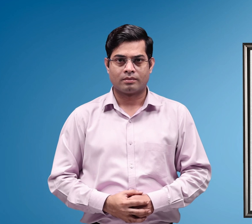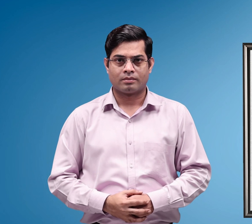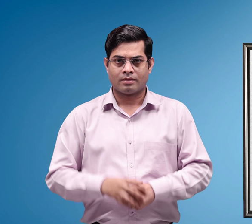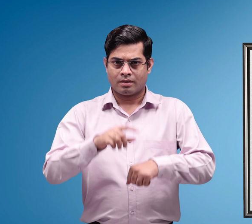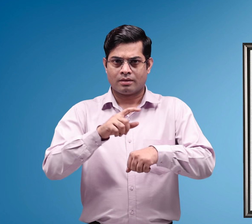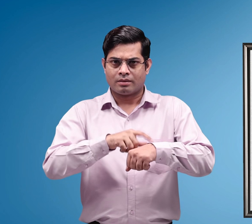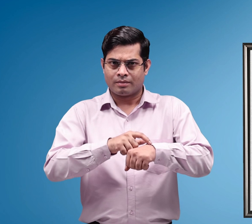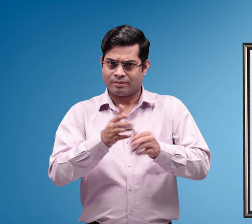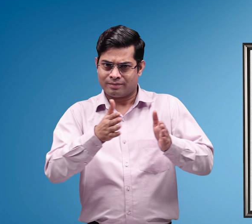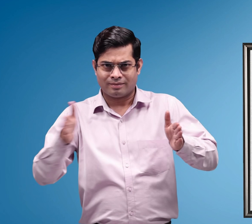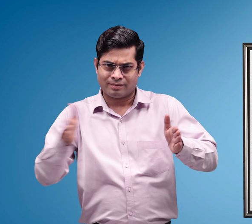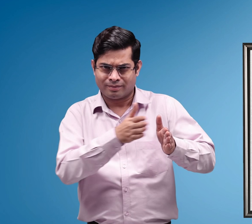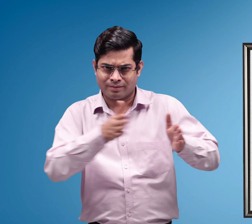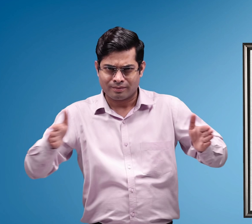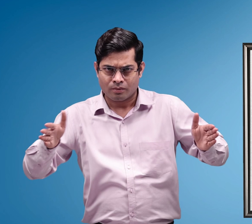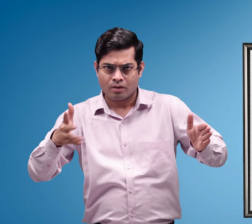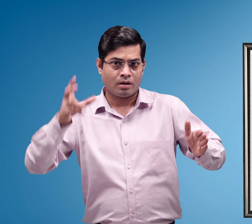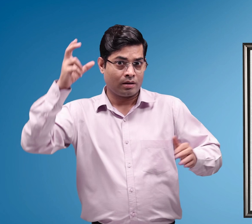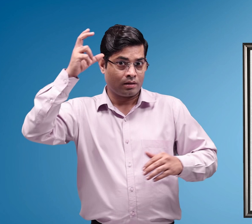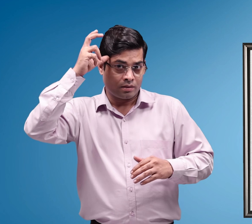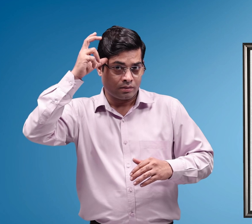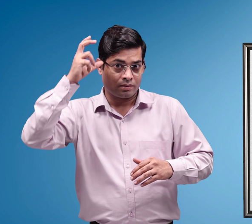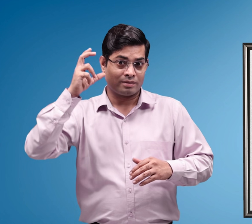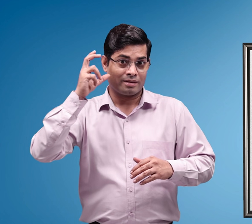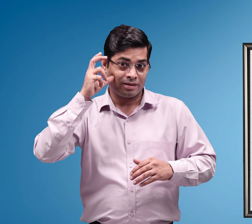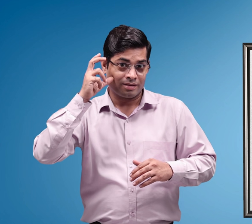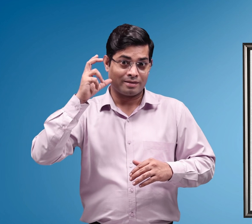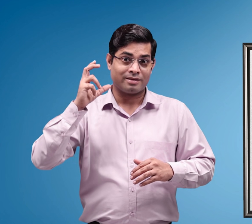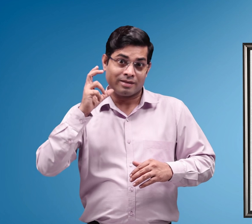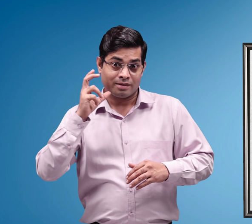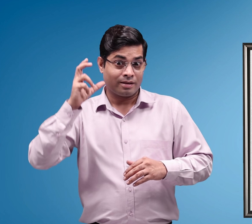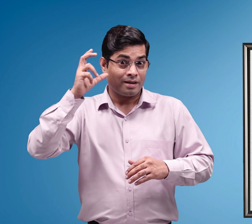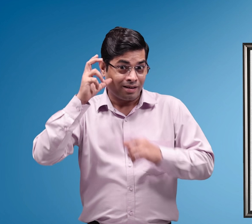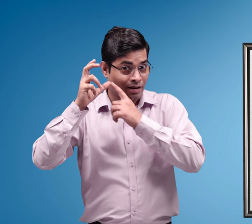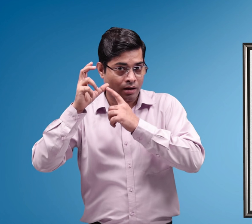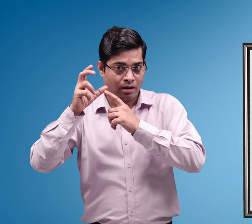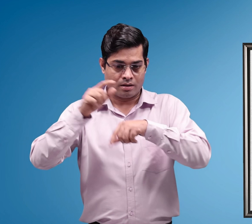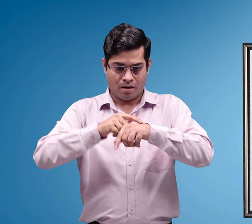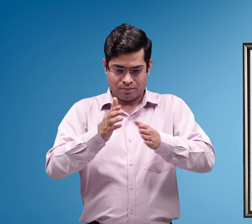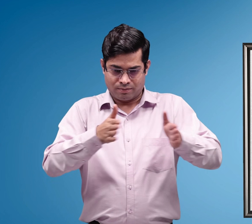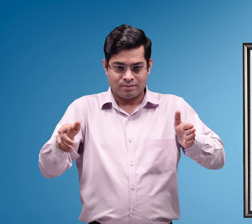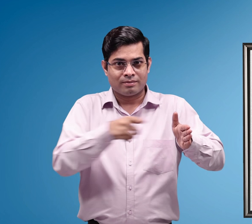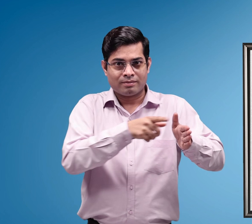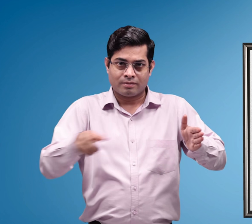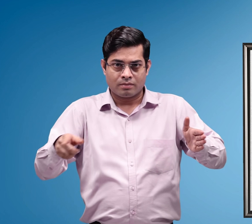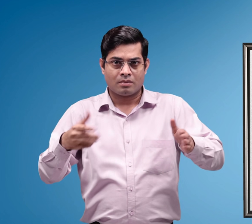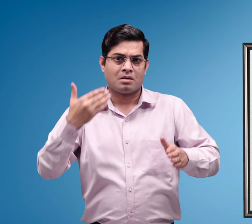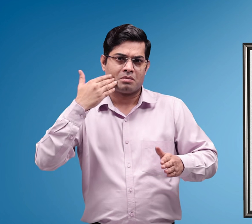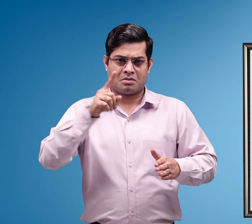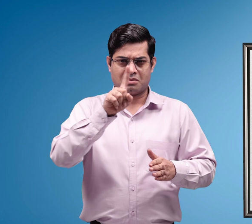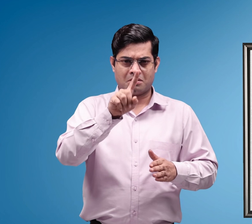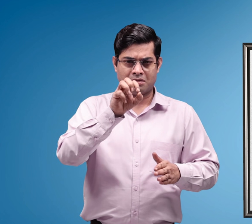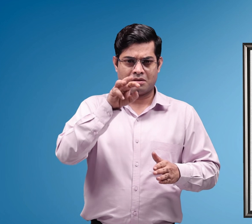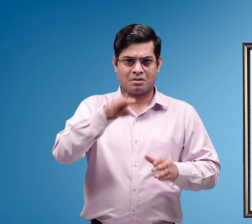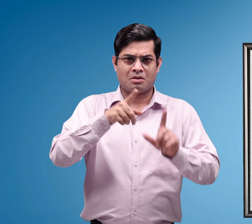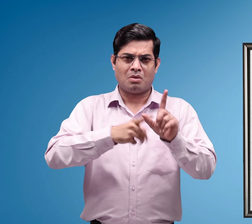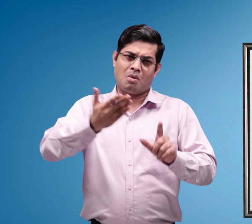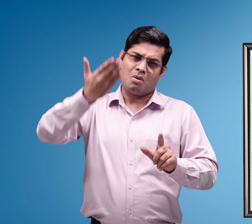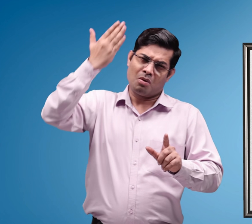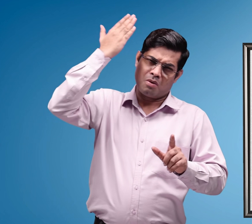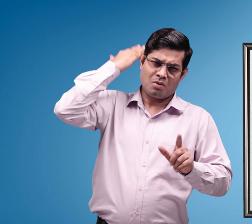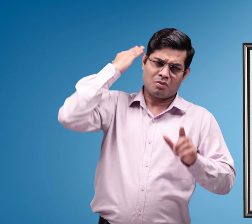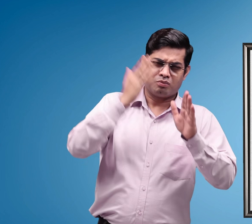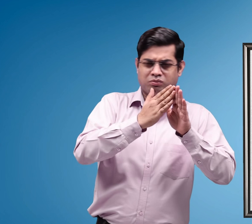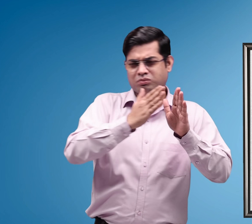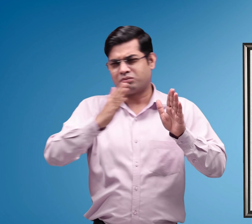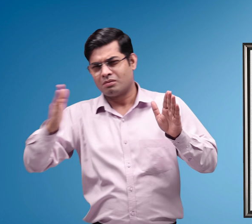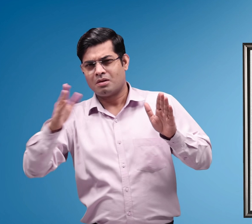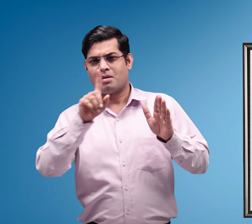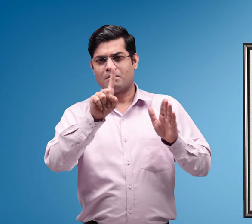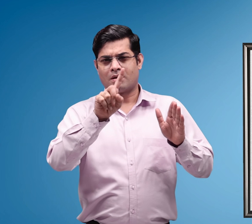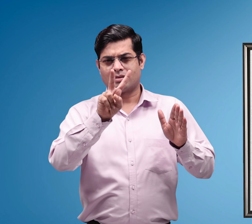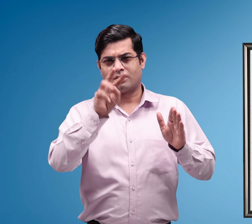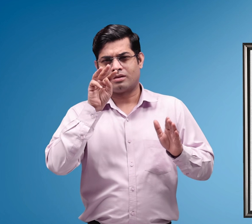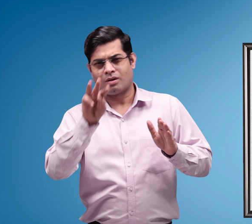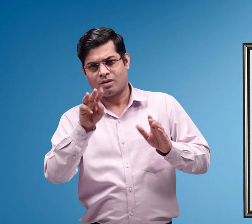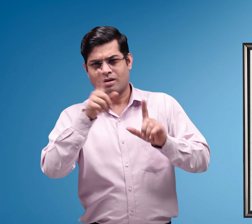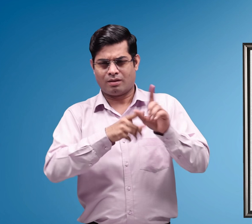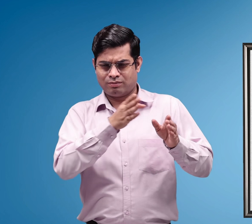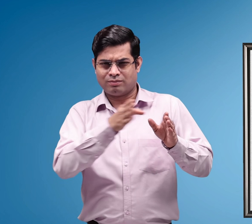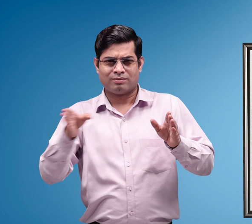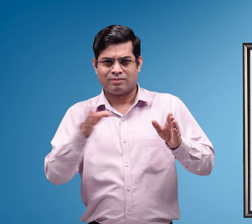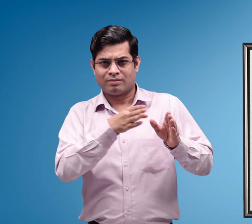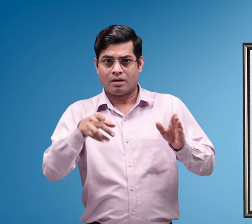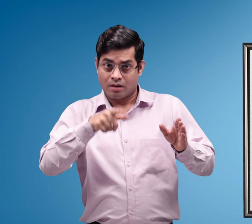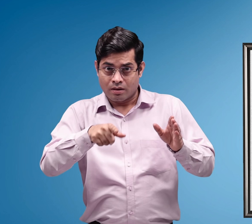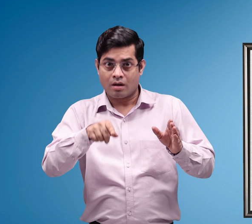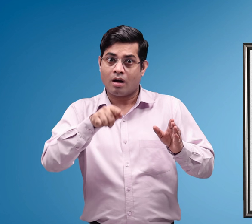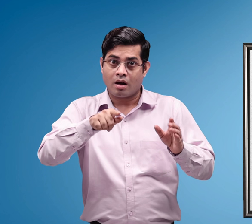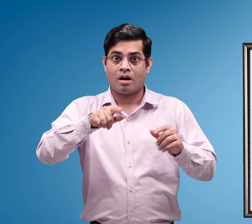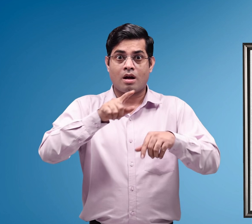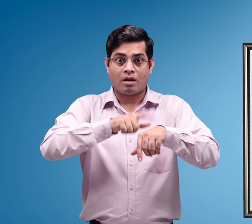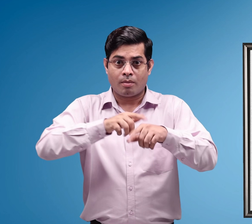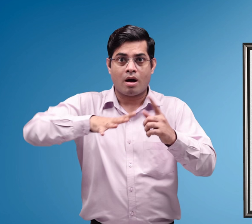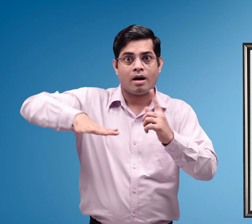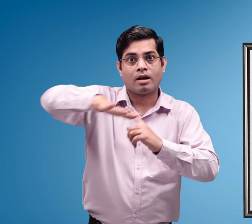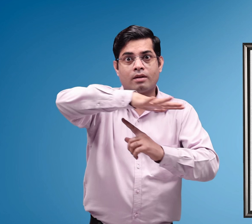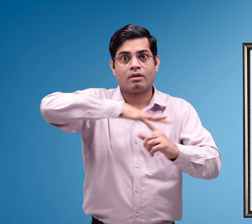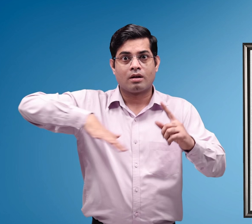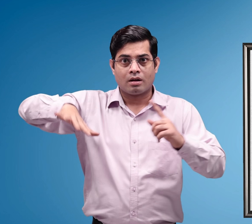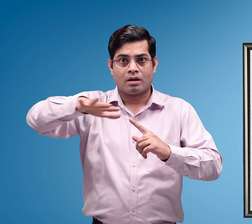During this period, there were environmental changes, beginning about12,000 years ago till about 10,000 years ago.